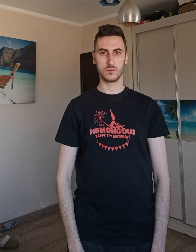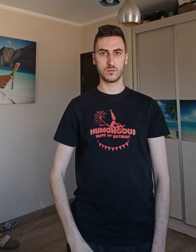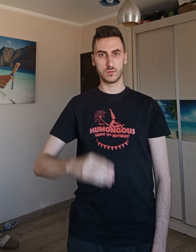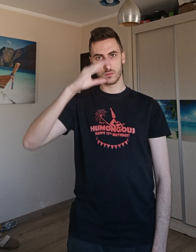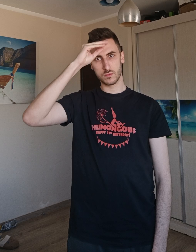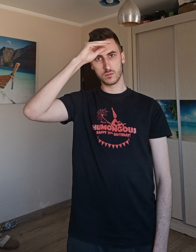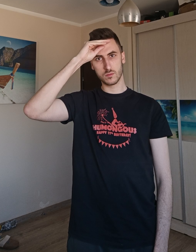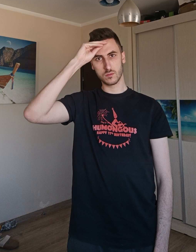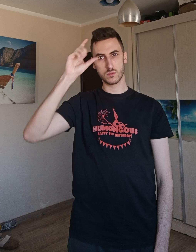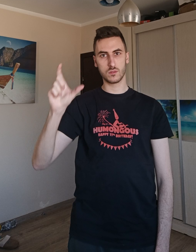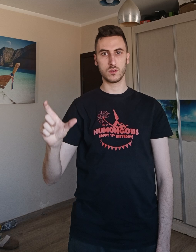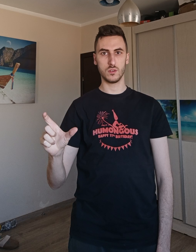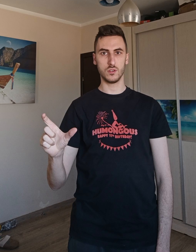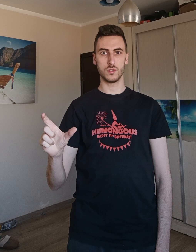איש